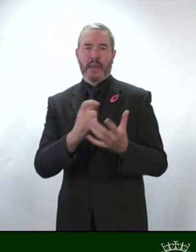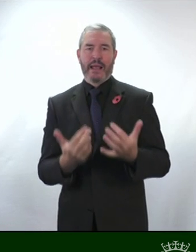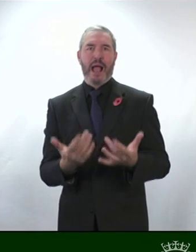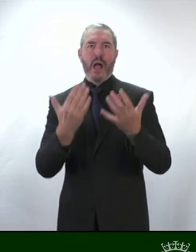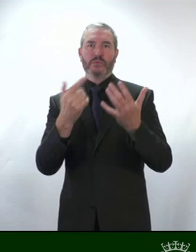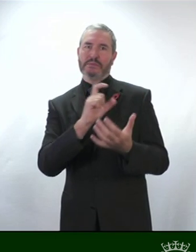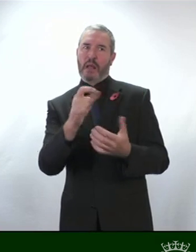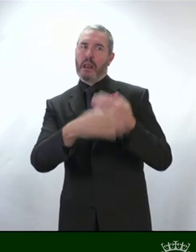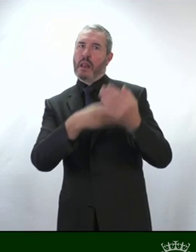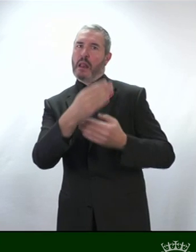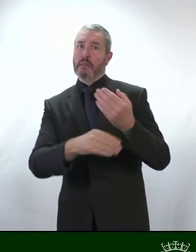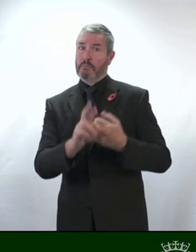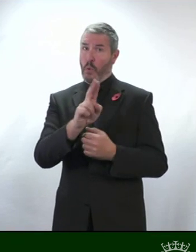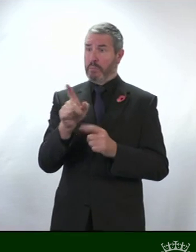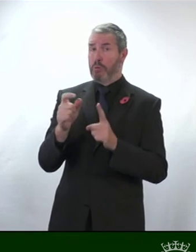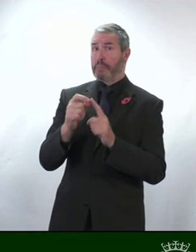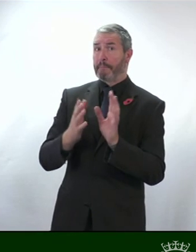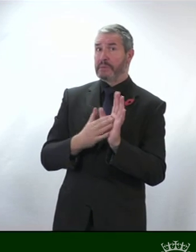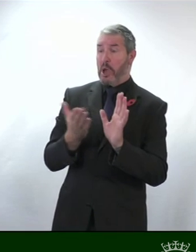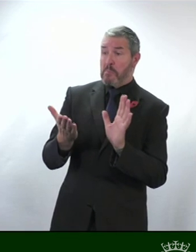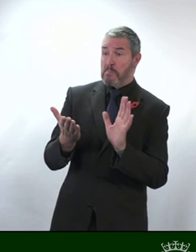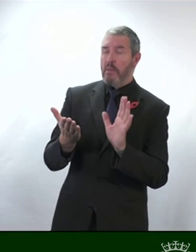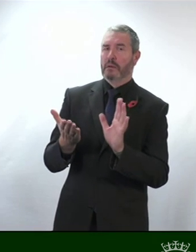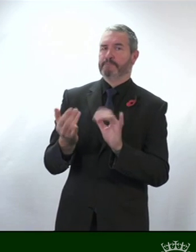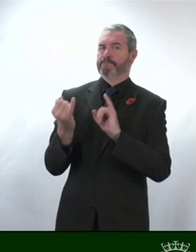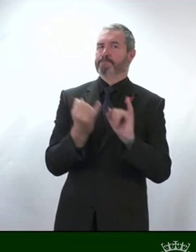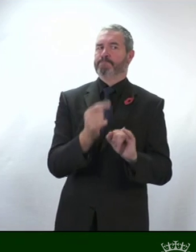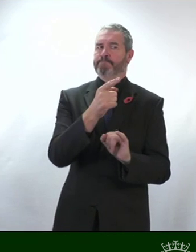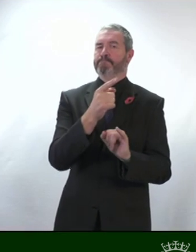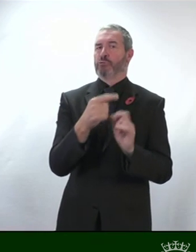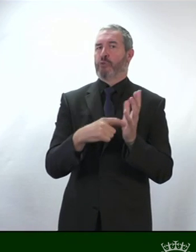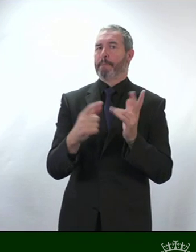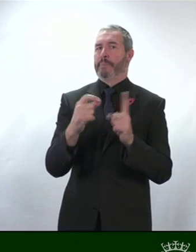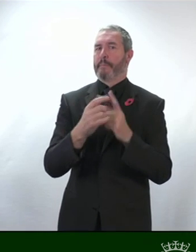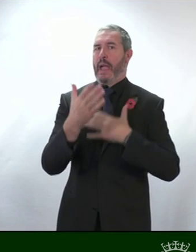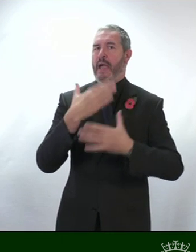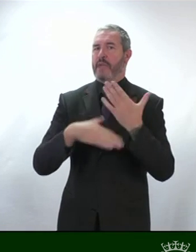I hope that the Prime Minister will join me in condemning his actions this morning.